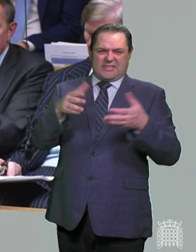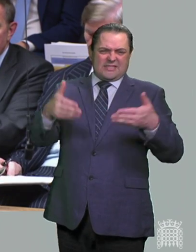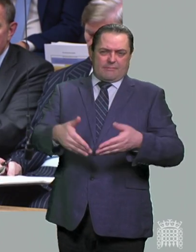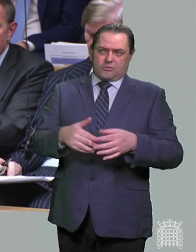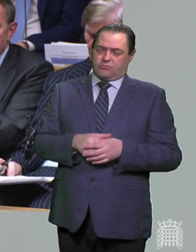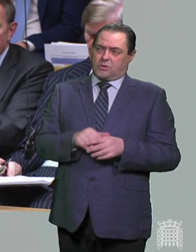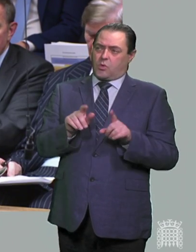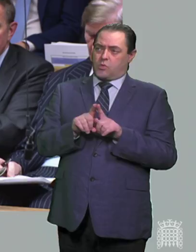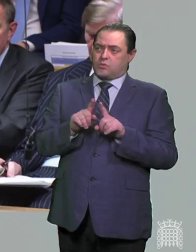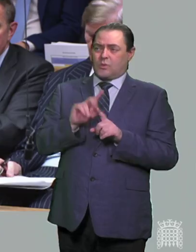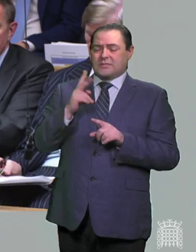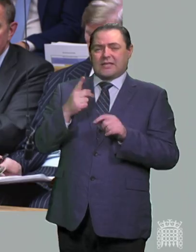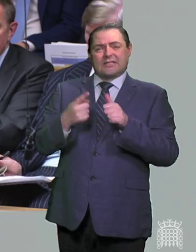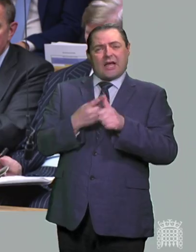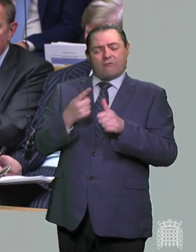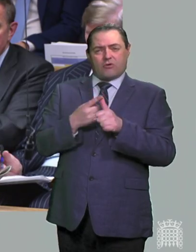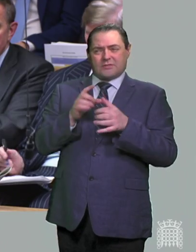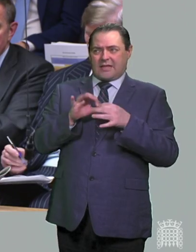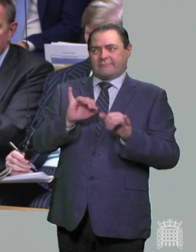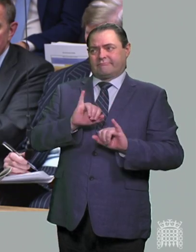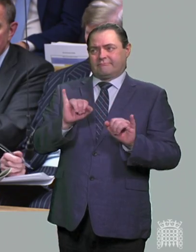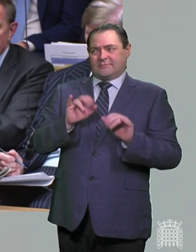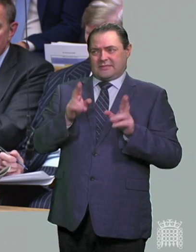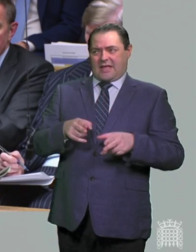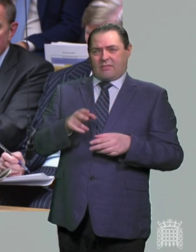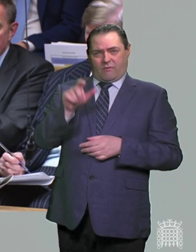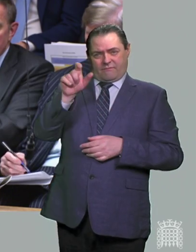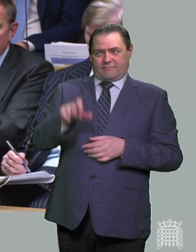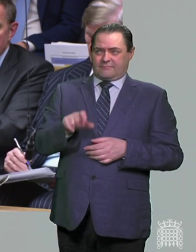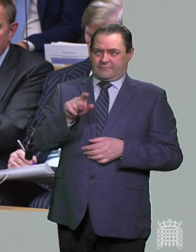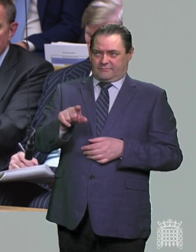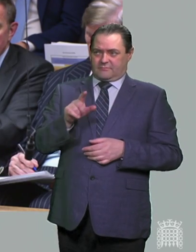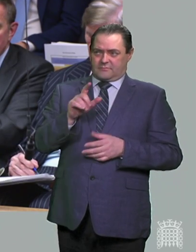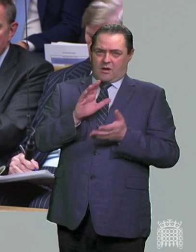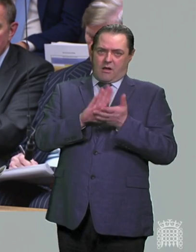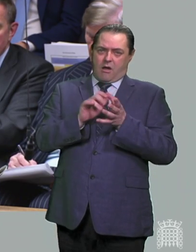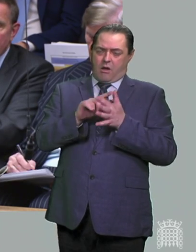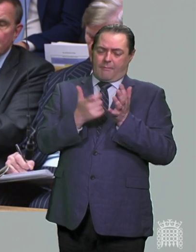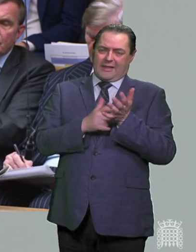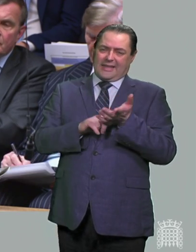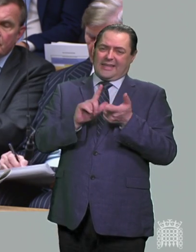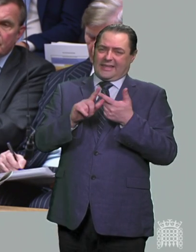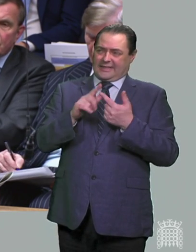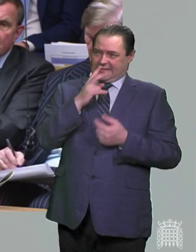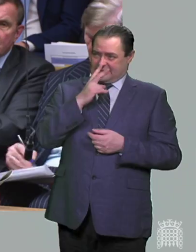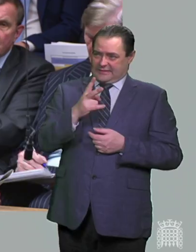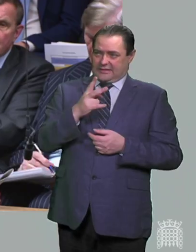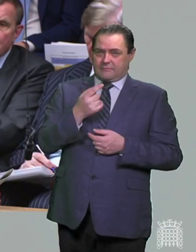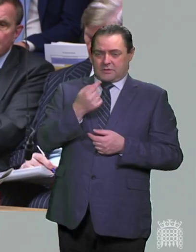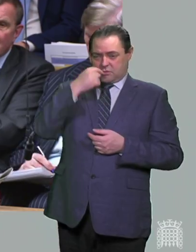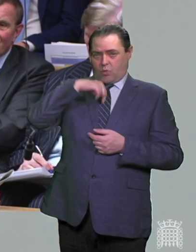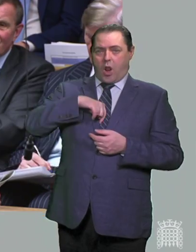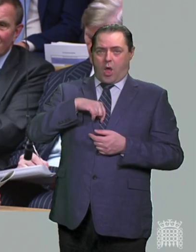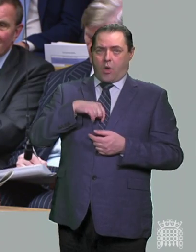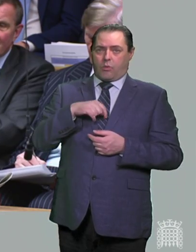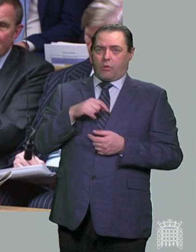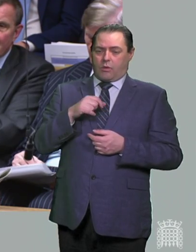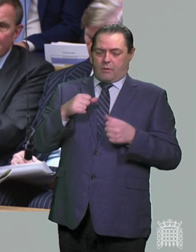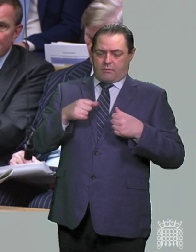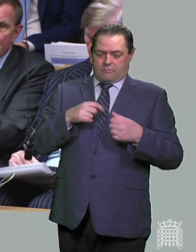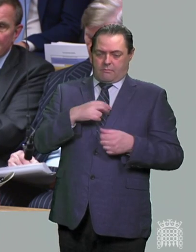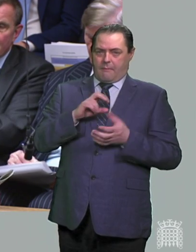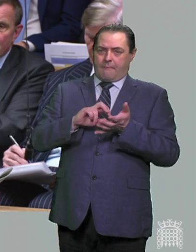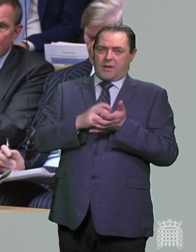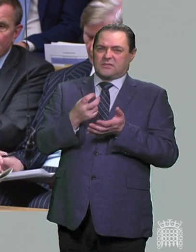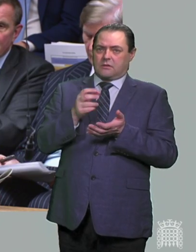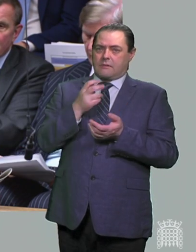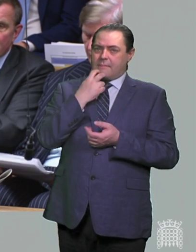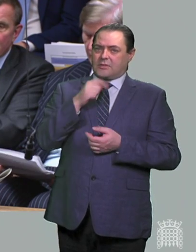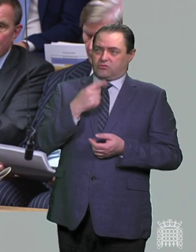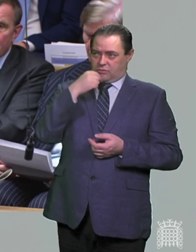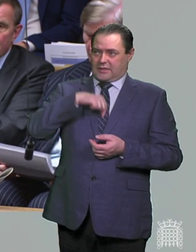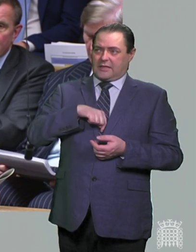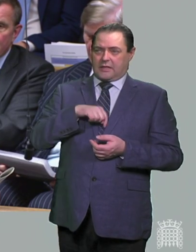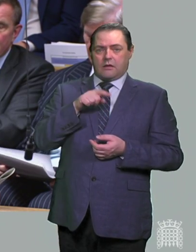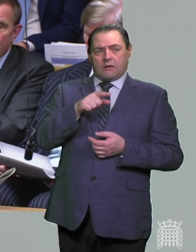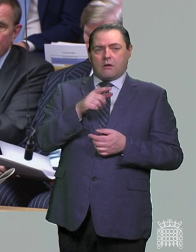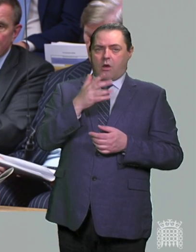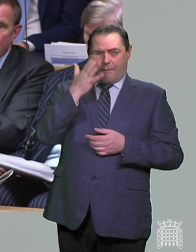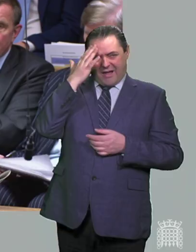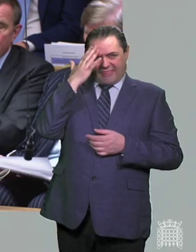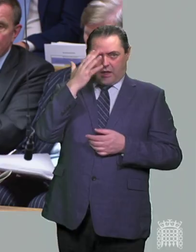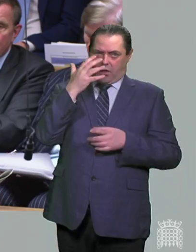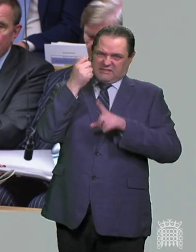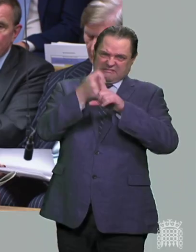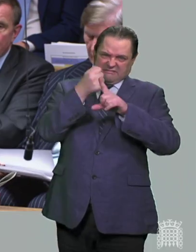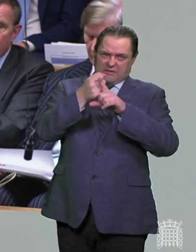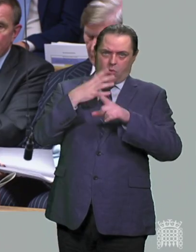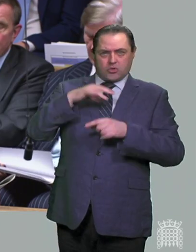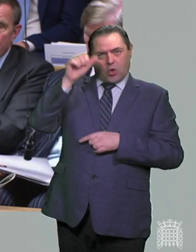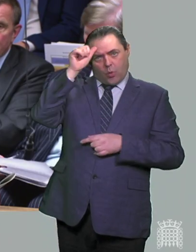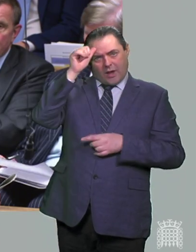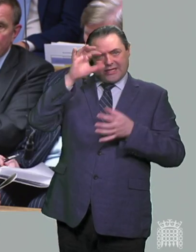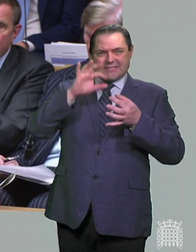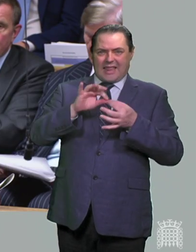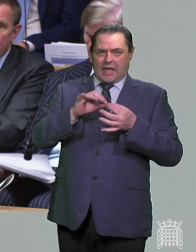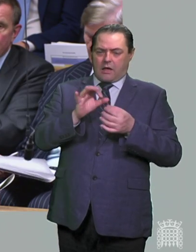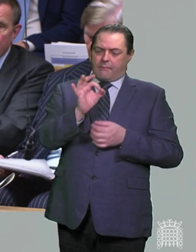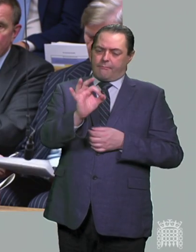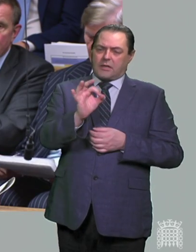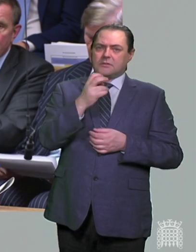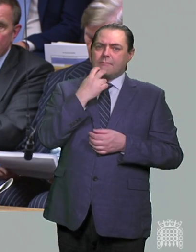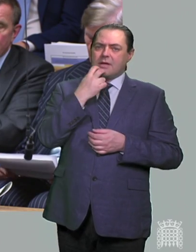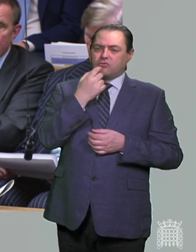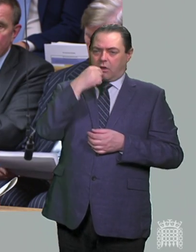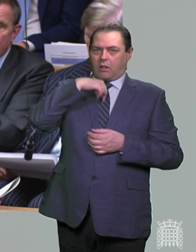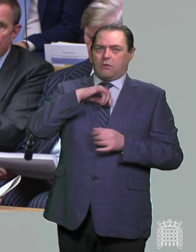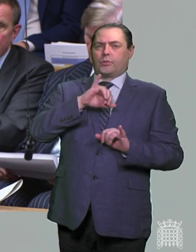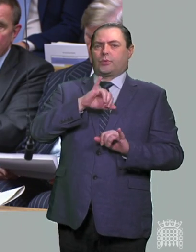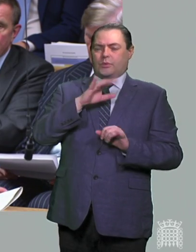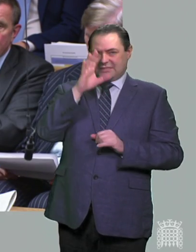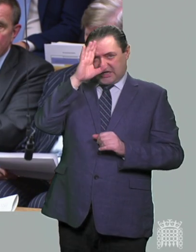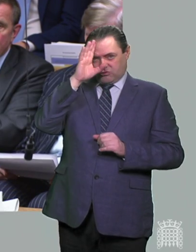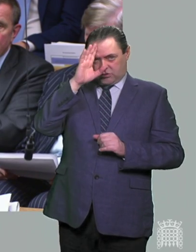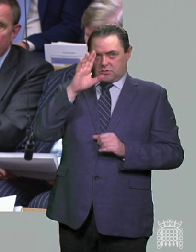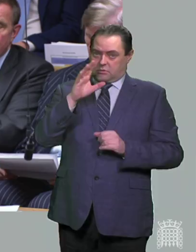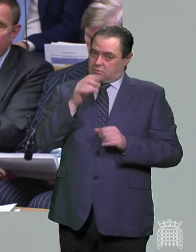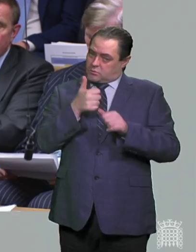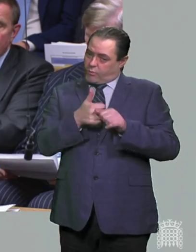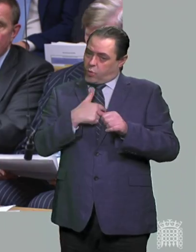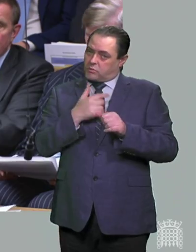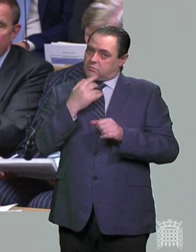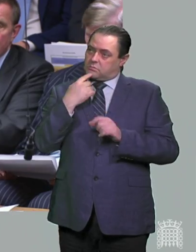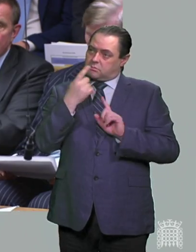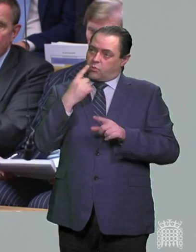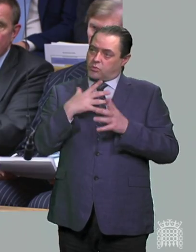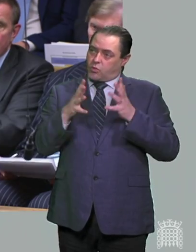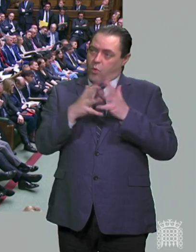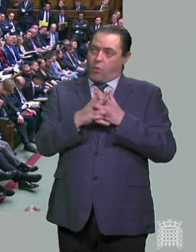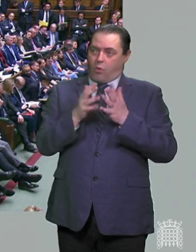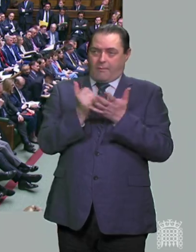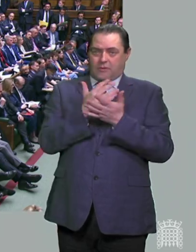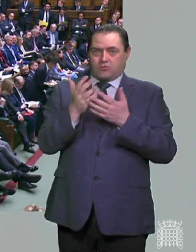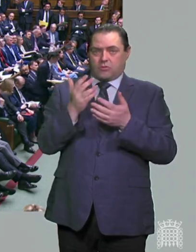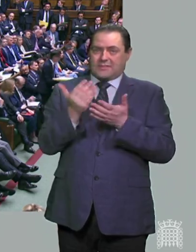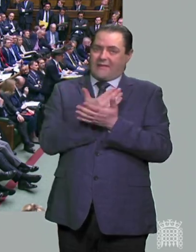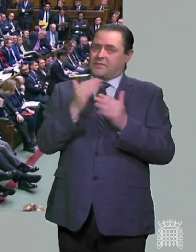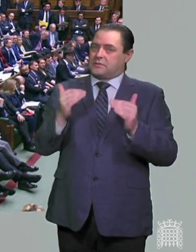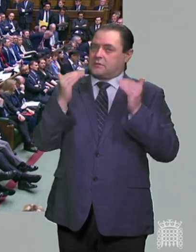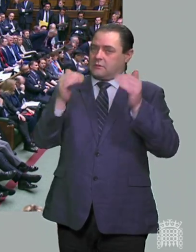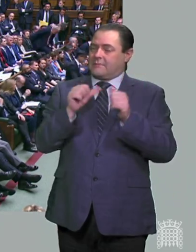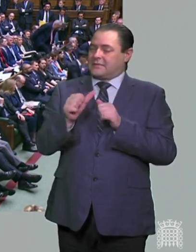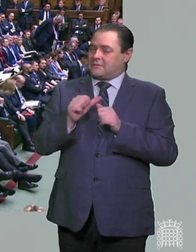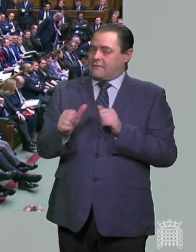On the second anniversary of the tragic death of my constituent, two-year-old Harper-Lee Fanthorpe, who swallowed a button battery, will the Prime Minister thank her courageous mother, Stacy, for leading the campaign to raise awareness of the dangers of button batteries, and will he back my call for legislation to ensure greater product safety?